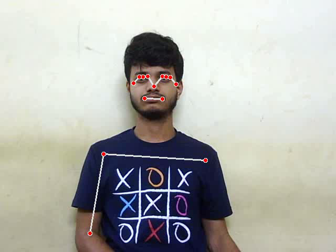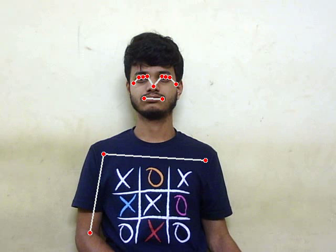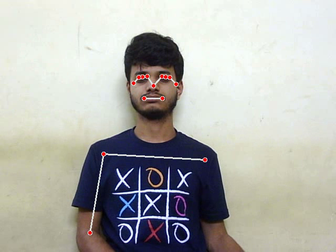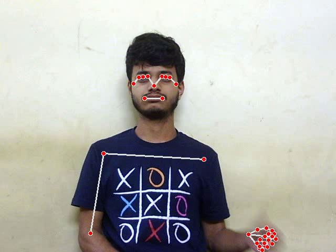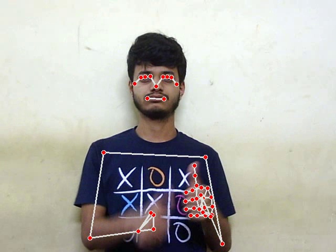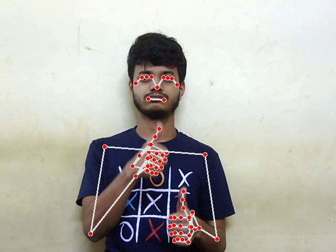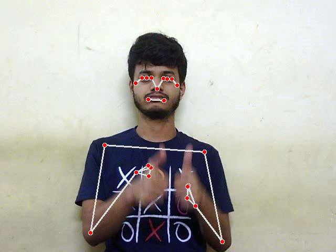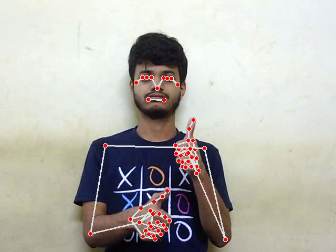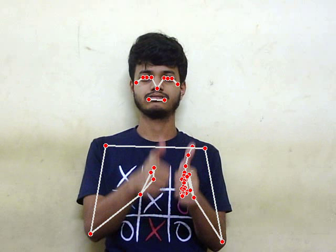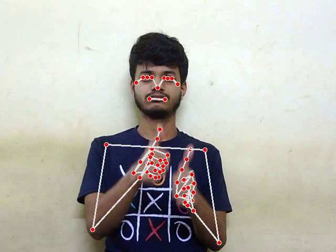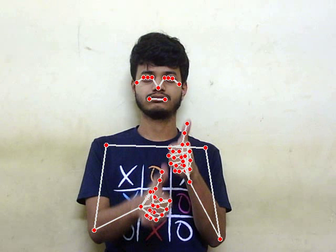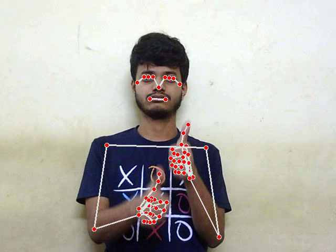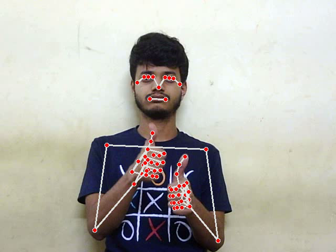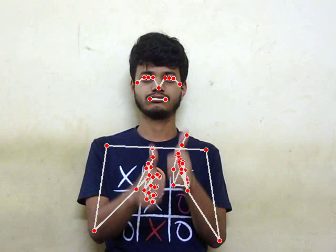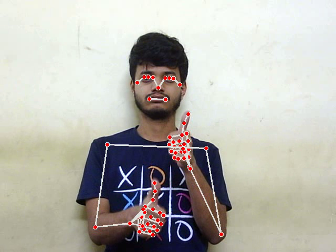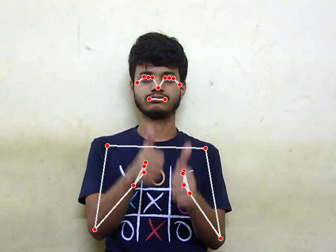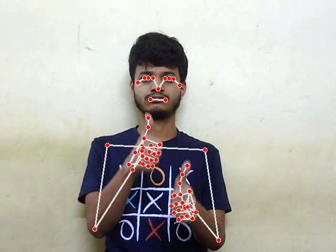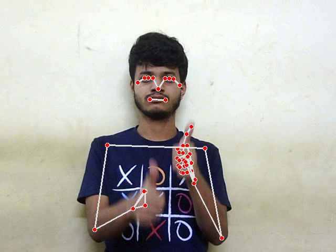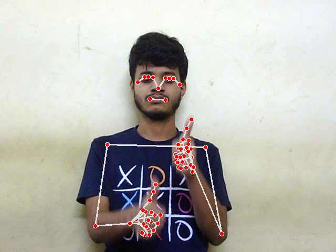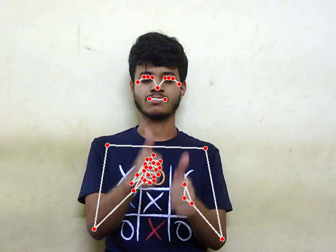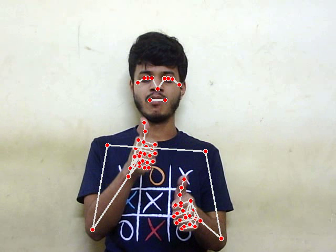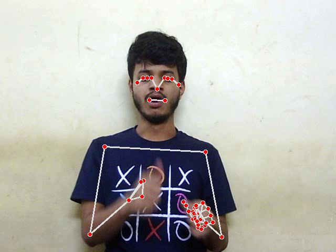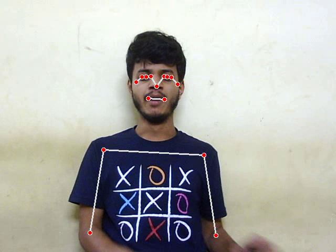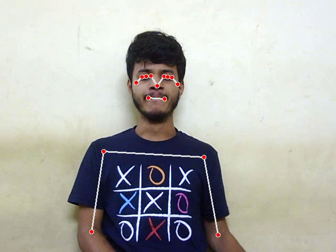which